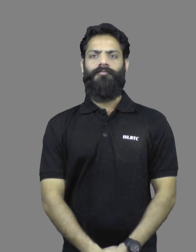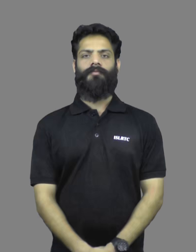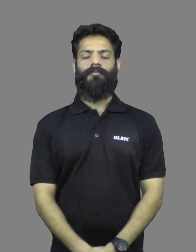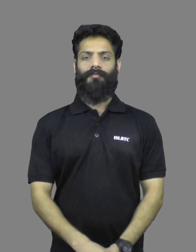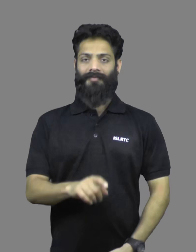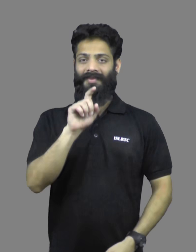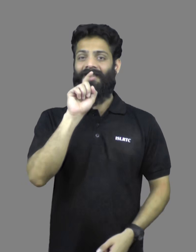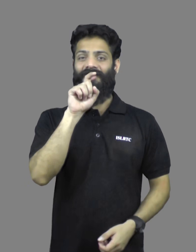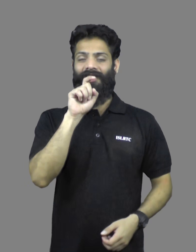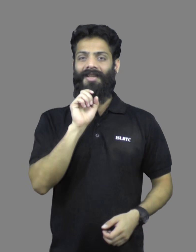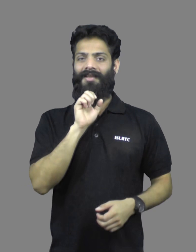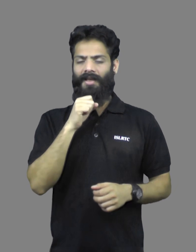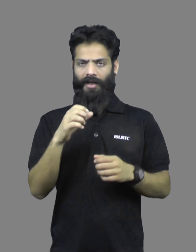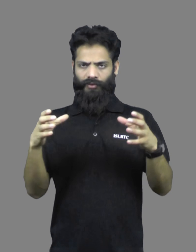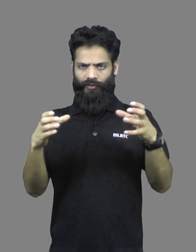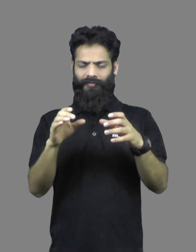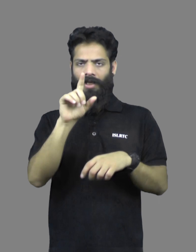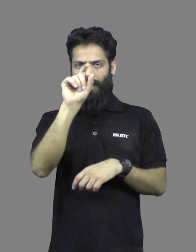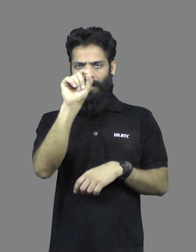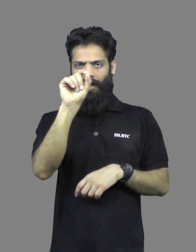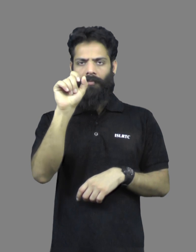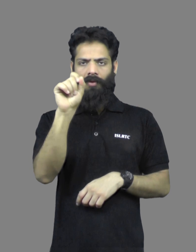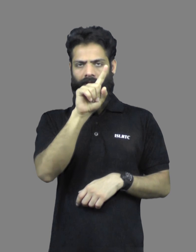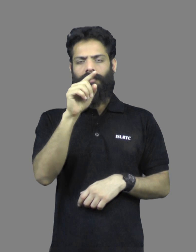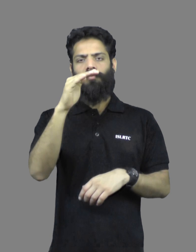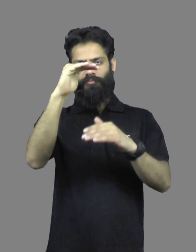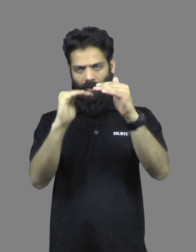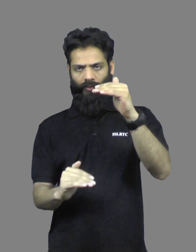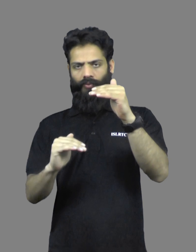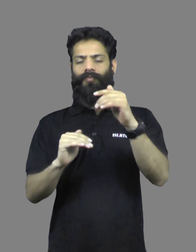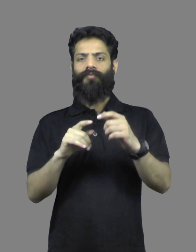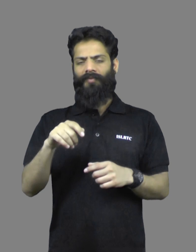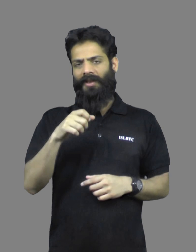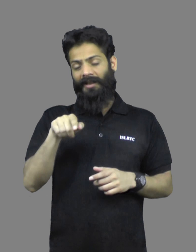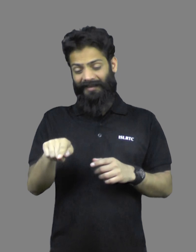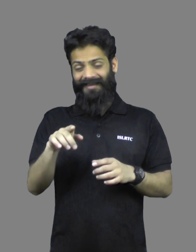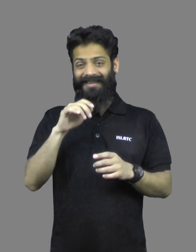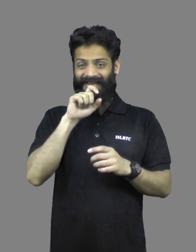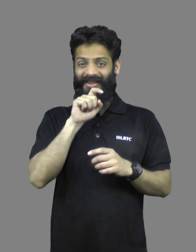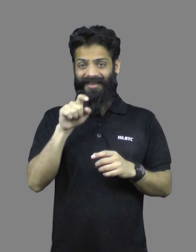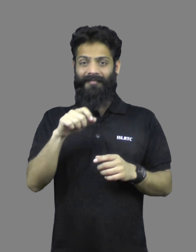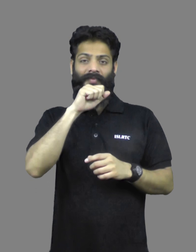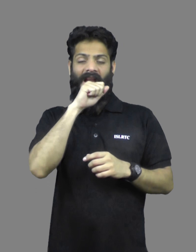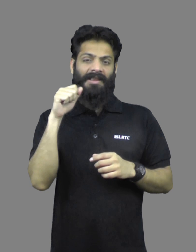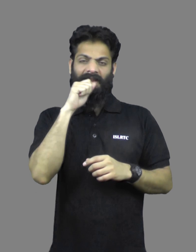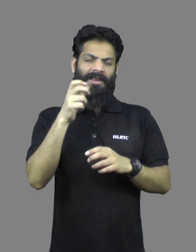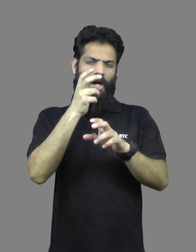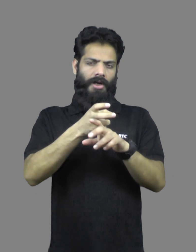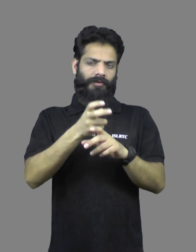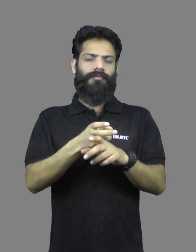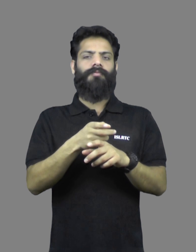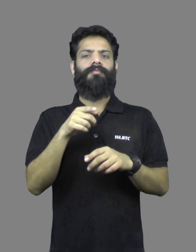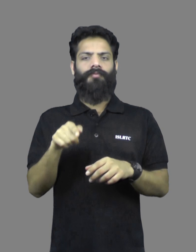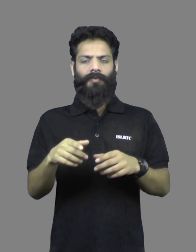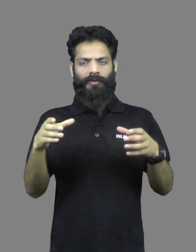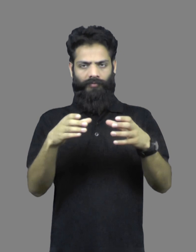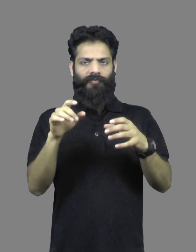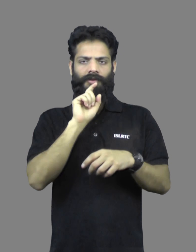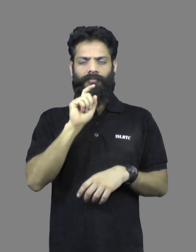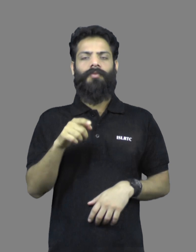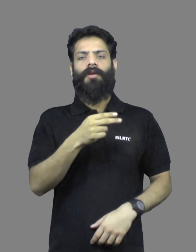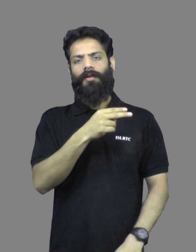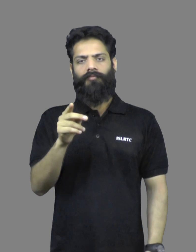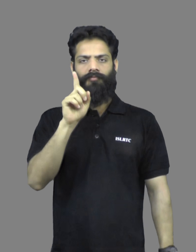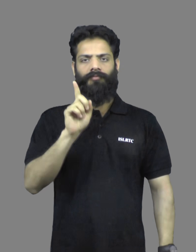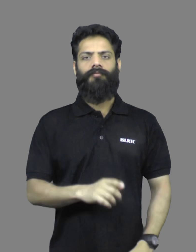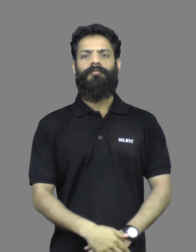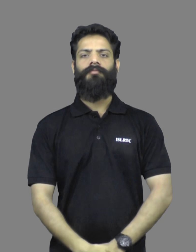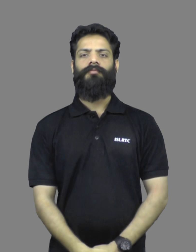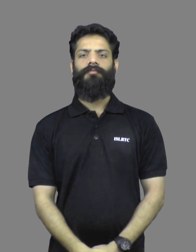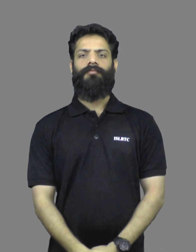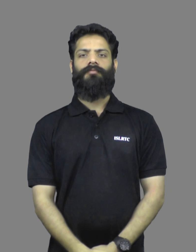Stags